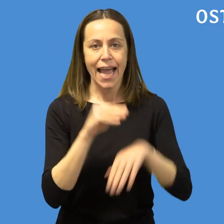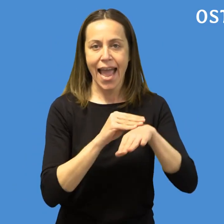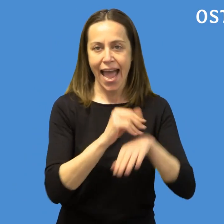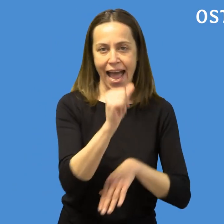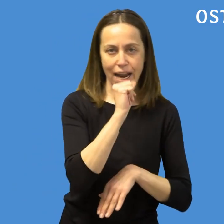alcohol